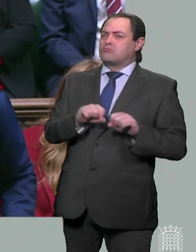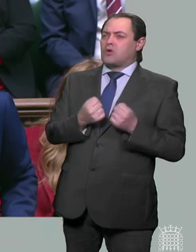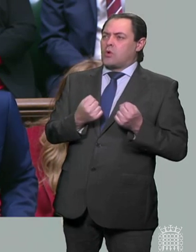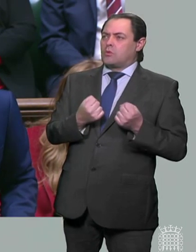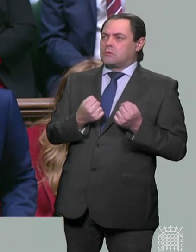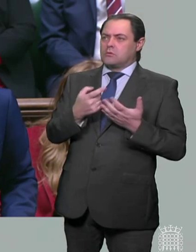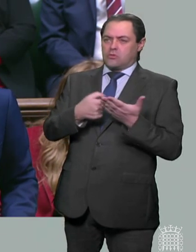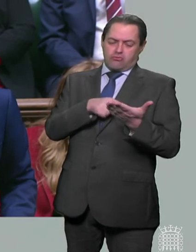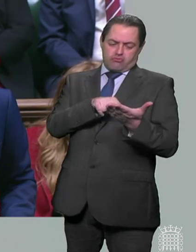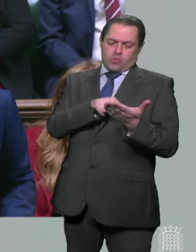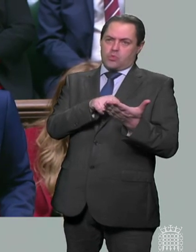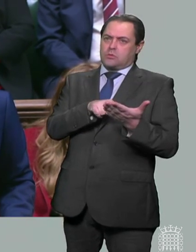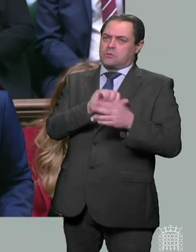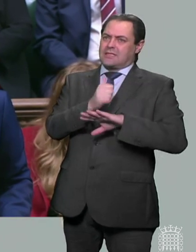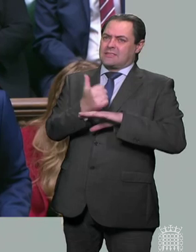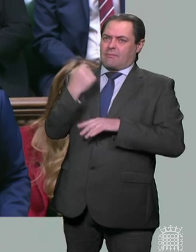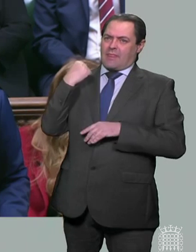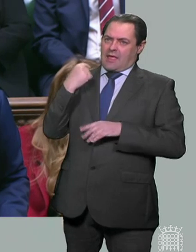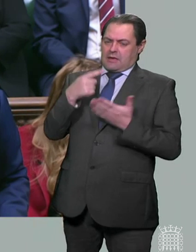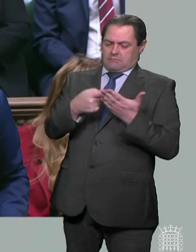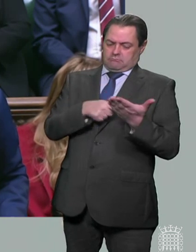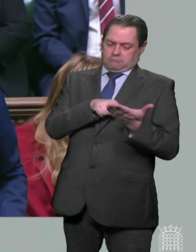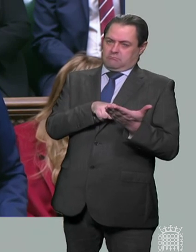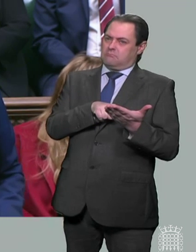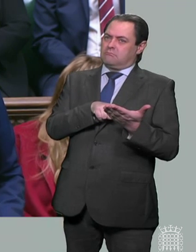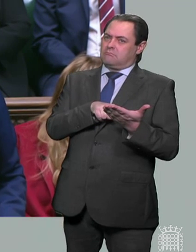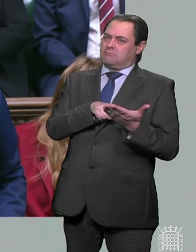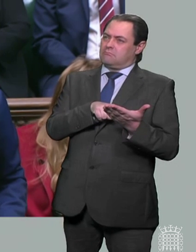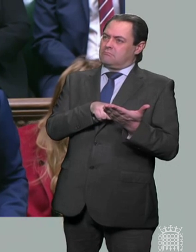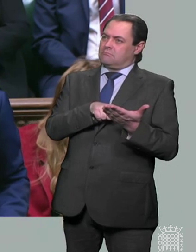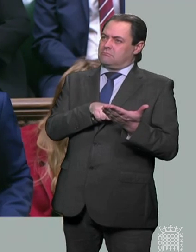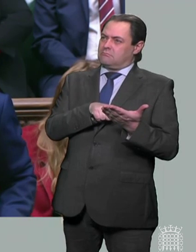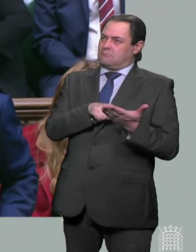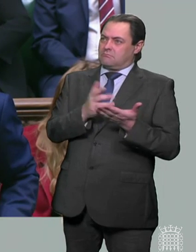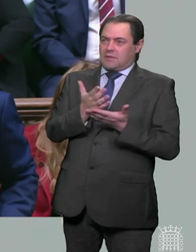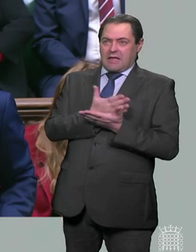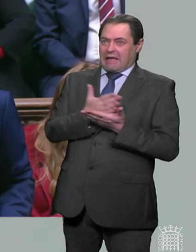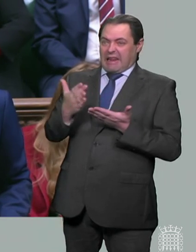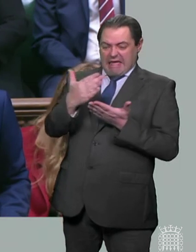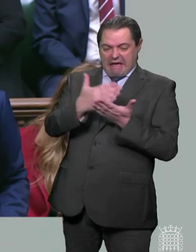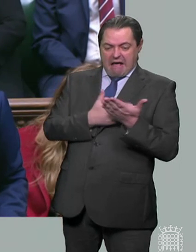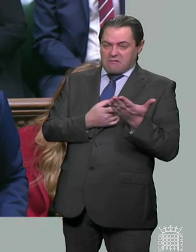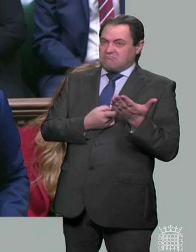Well, I have the rules that were in place at the time of the party.